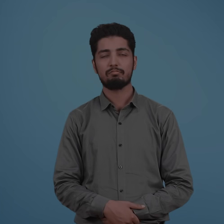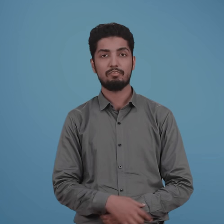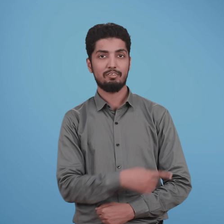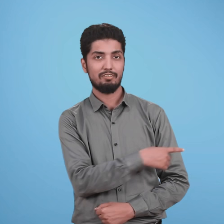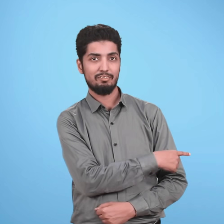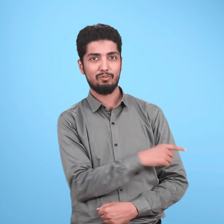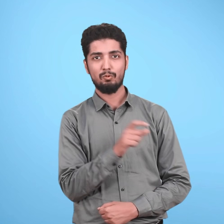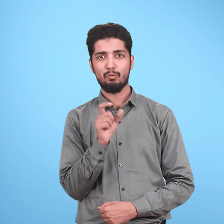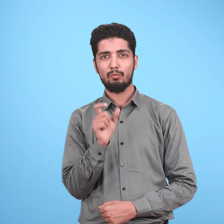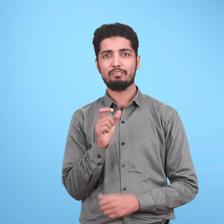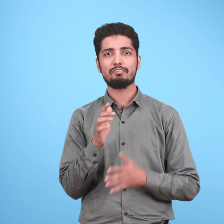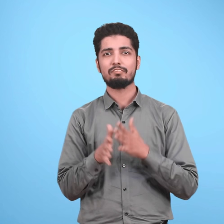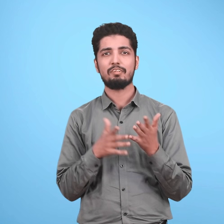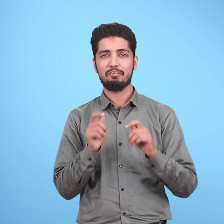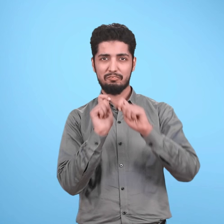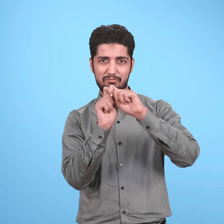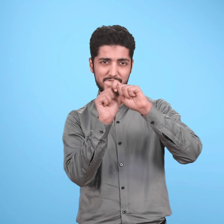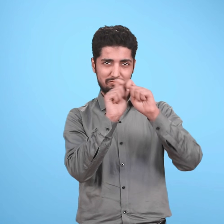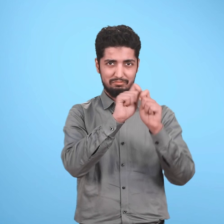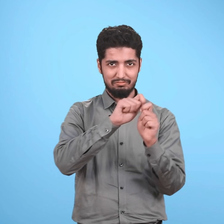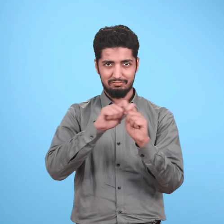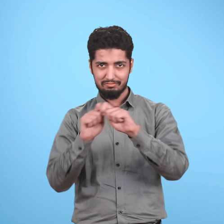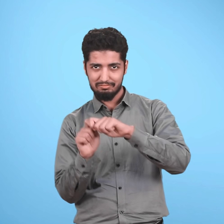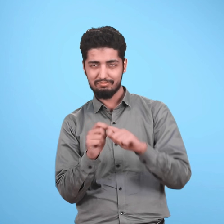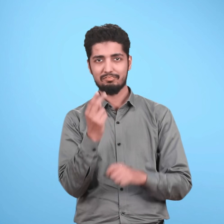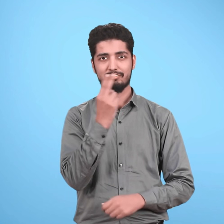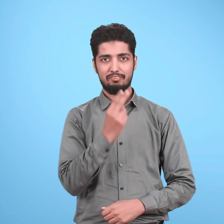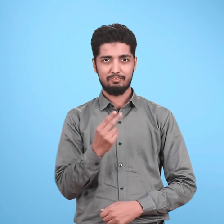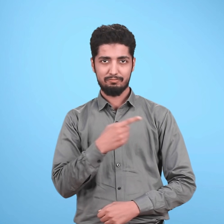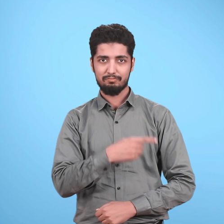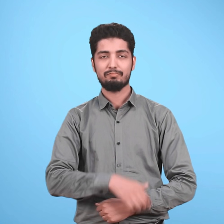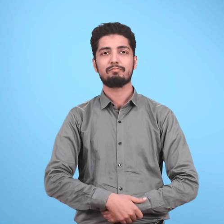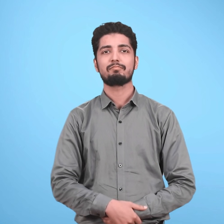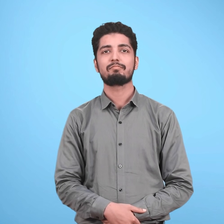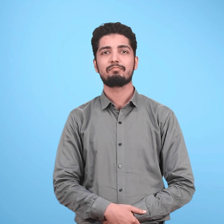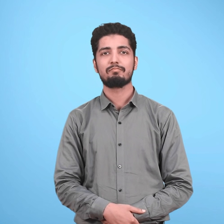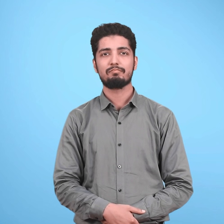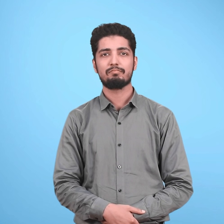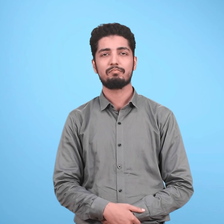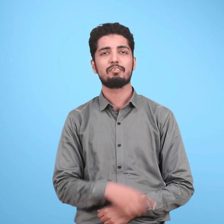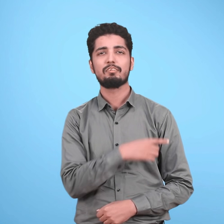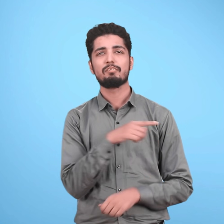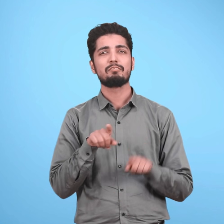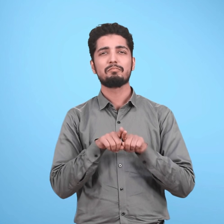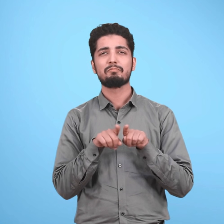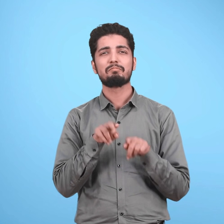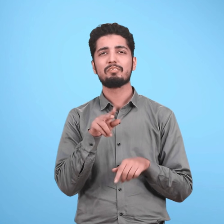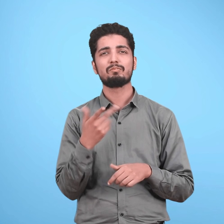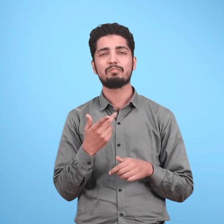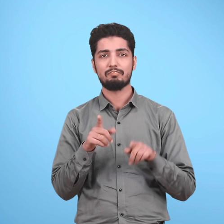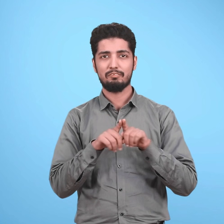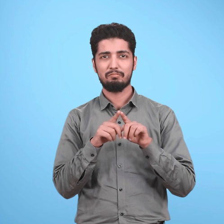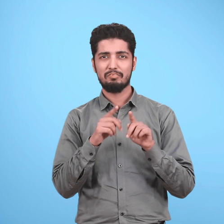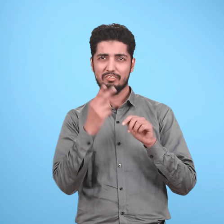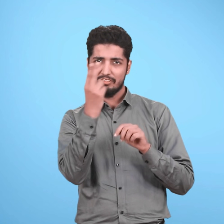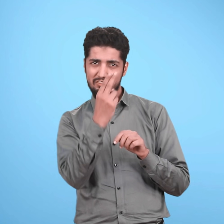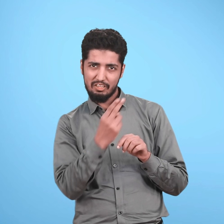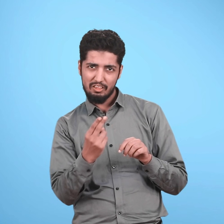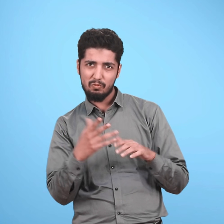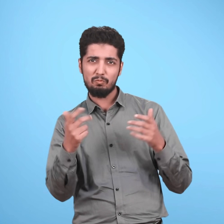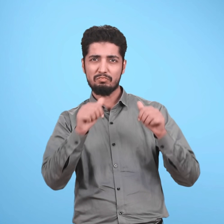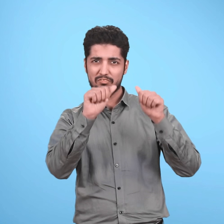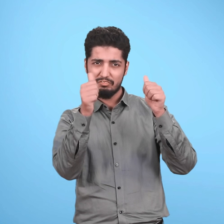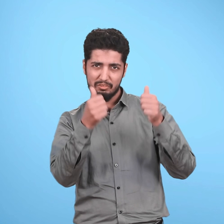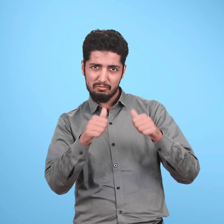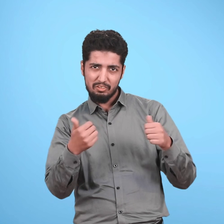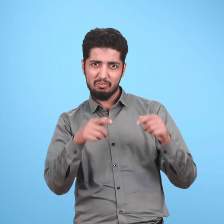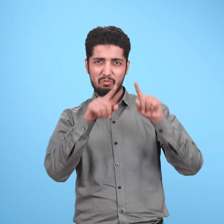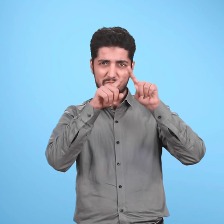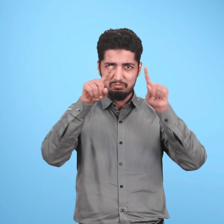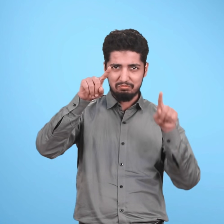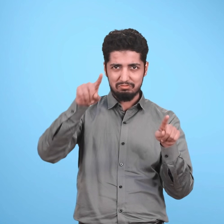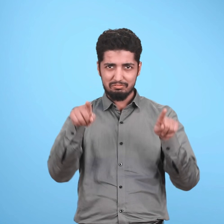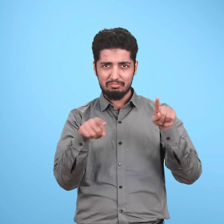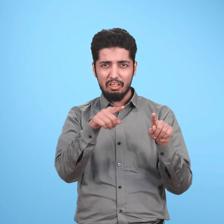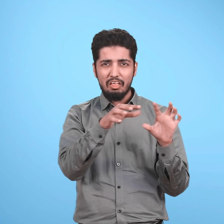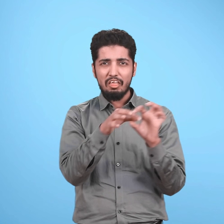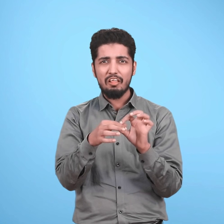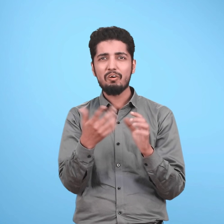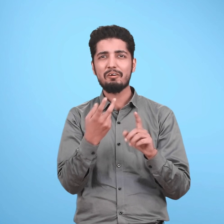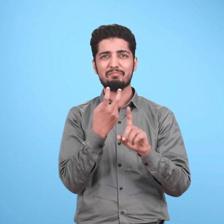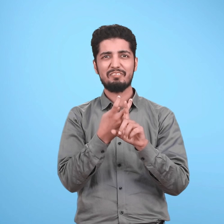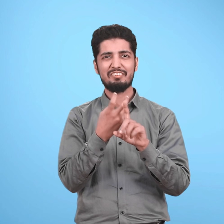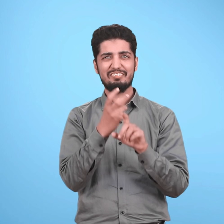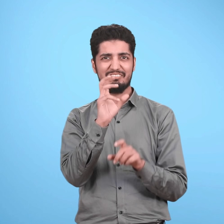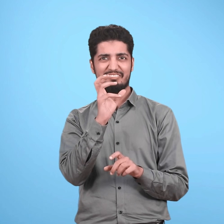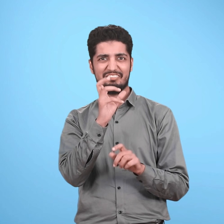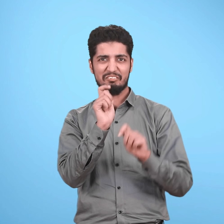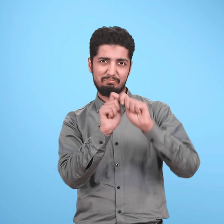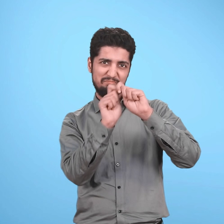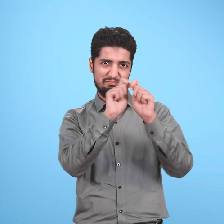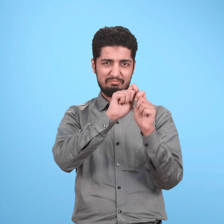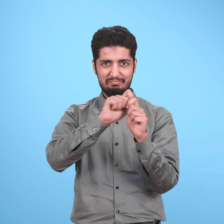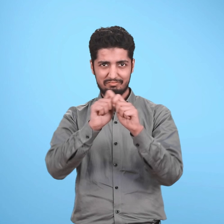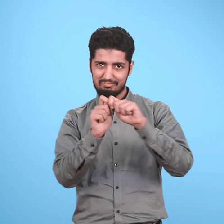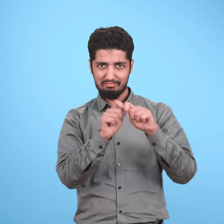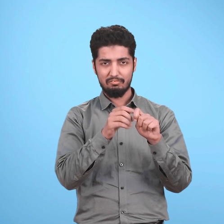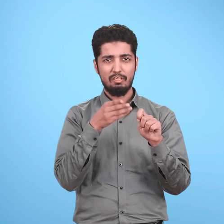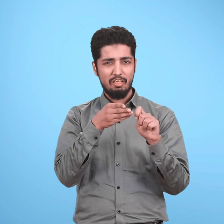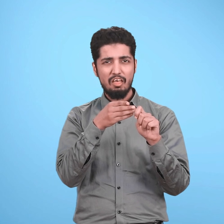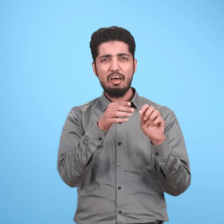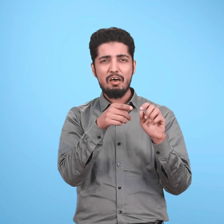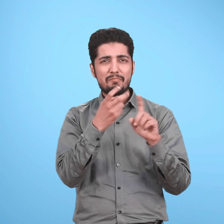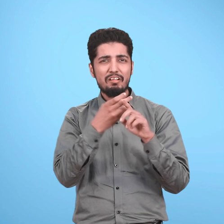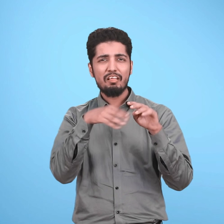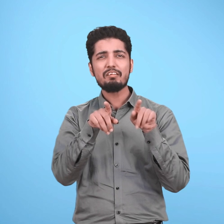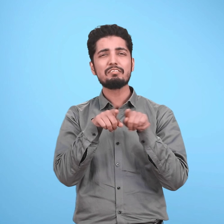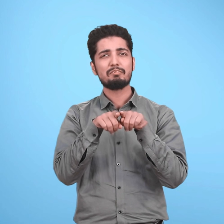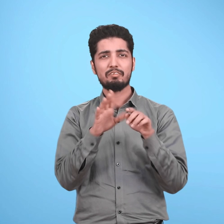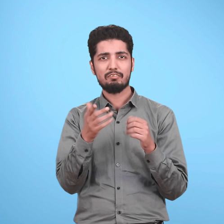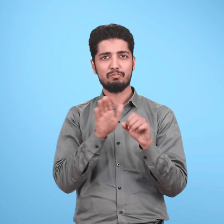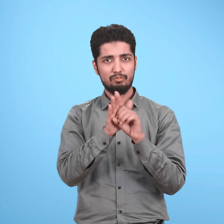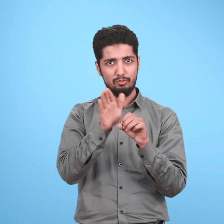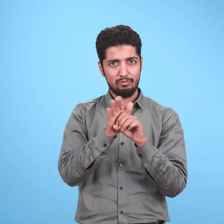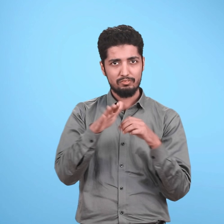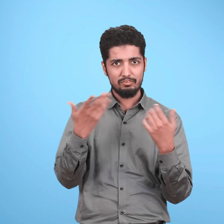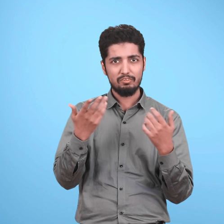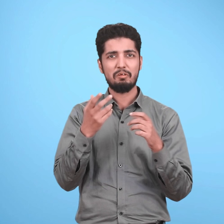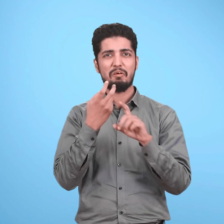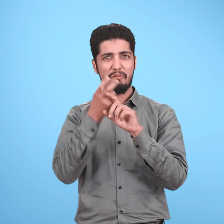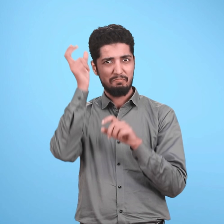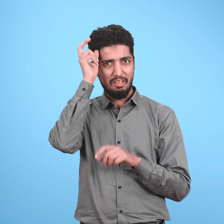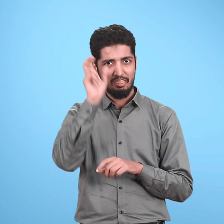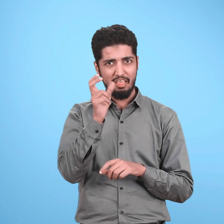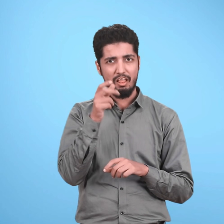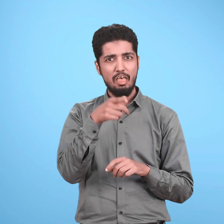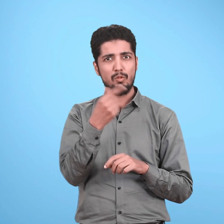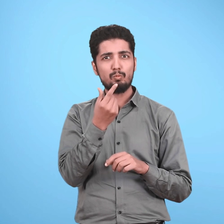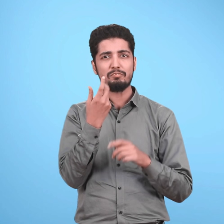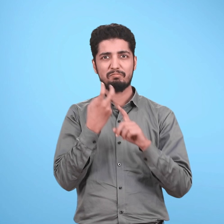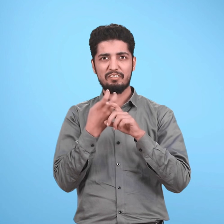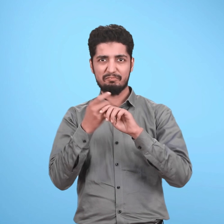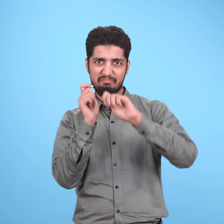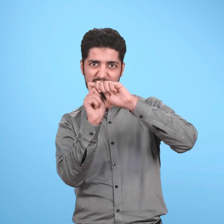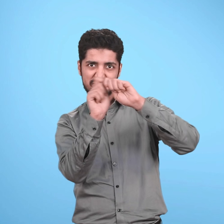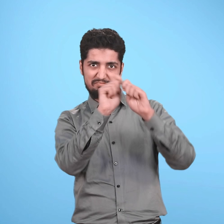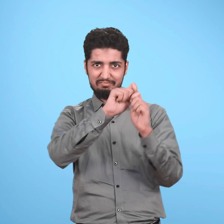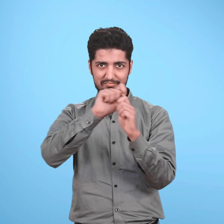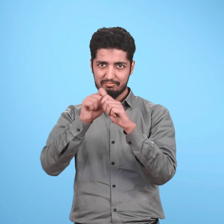Carving This sign means carving. A carving is a design, shape, pattern, etc. cut into solid material like stone or wood by using tools. For example, we see carvings on historical buildings,